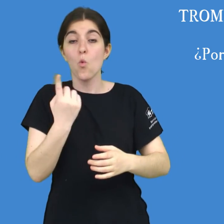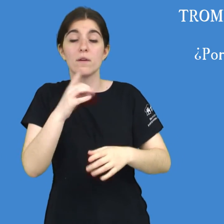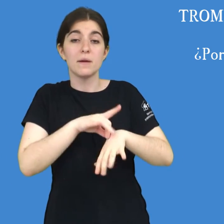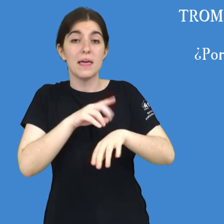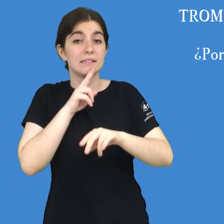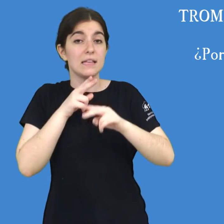enfermo